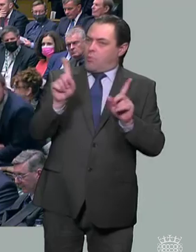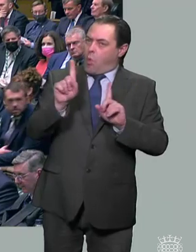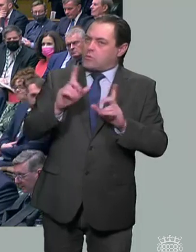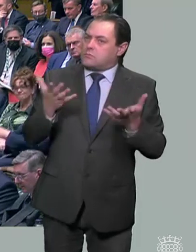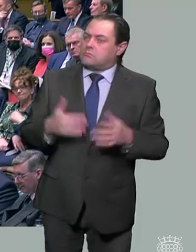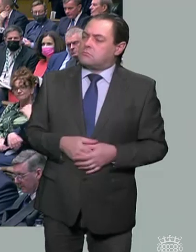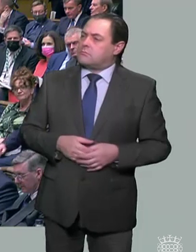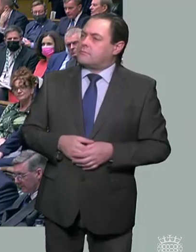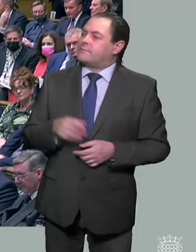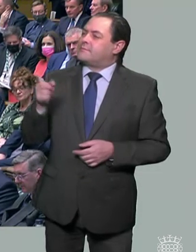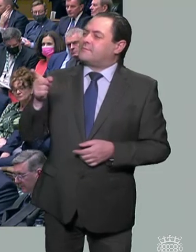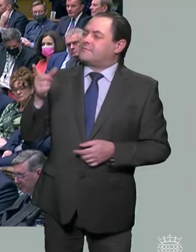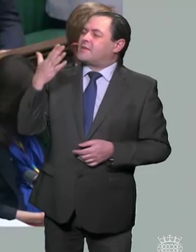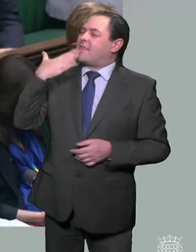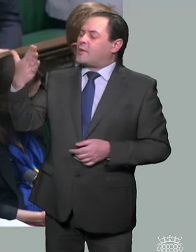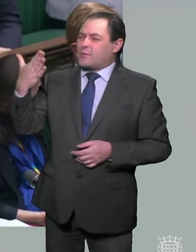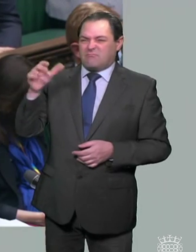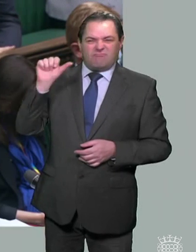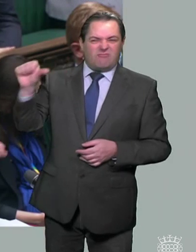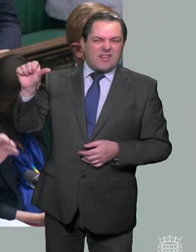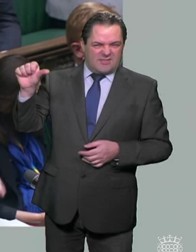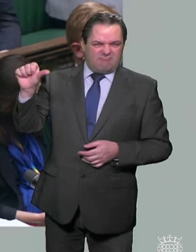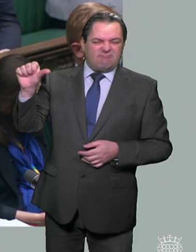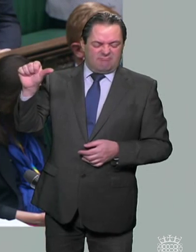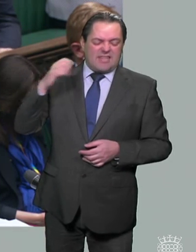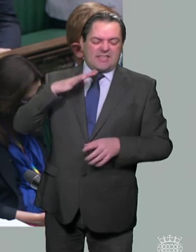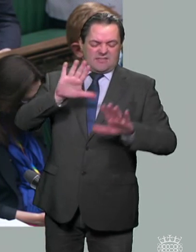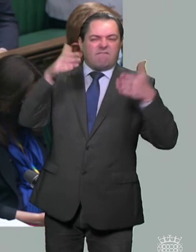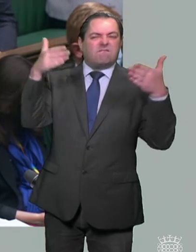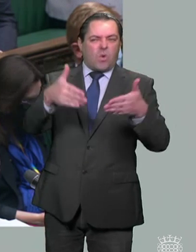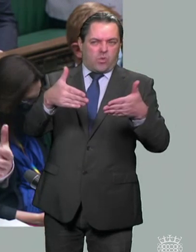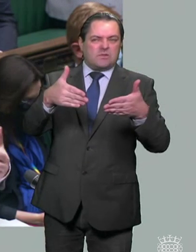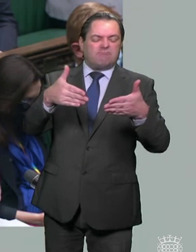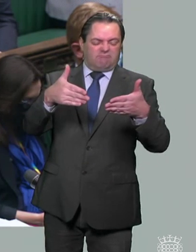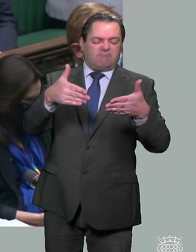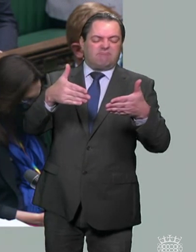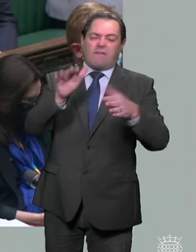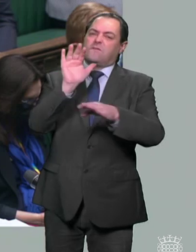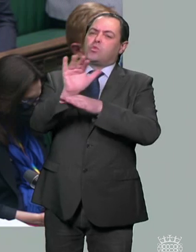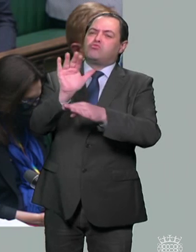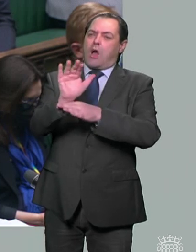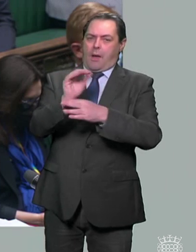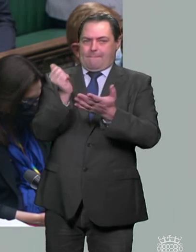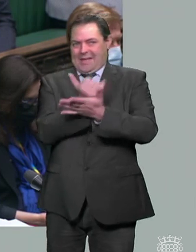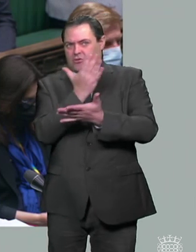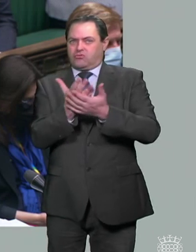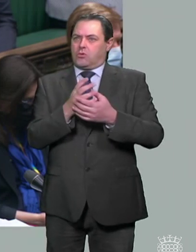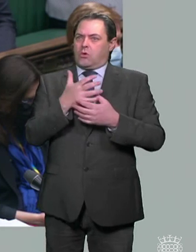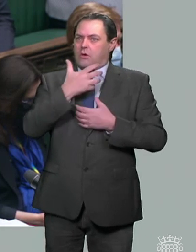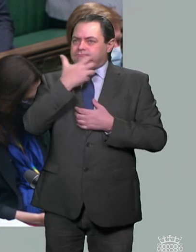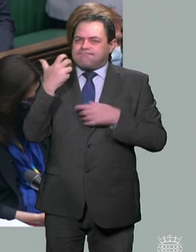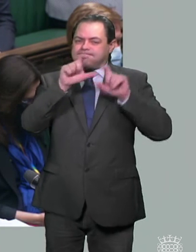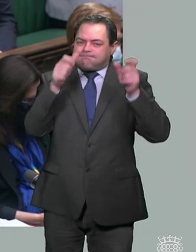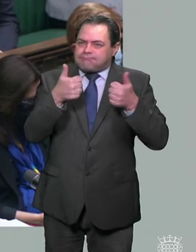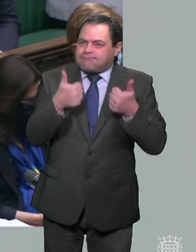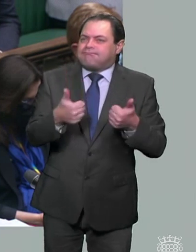I thank my honourable Friend, who is totally right to focus on the issue of future-proofing homes and making them low carbon.